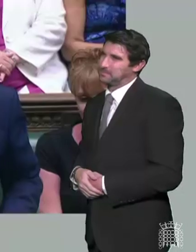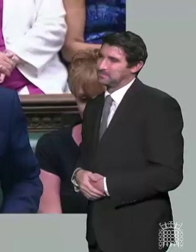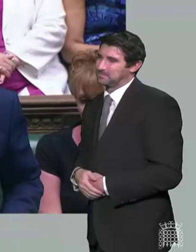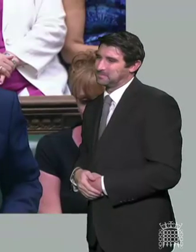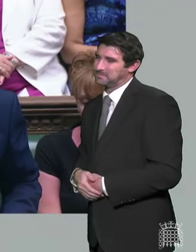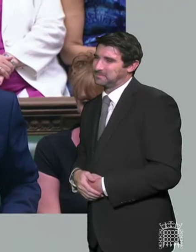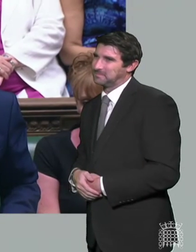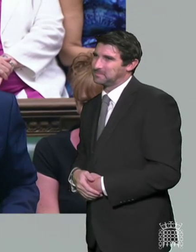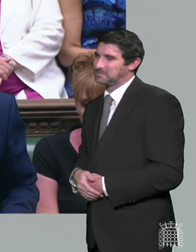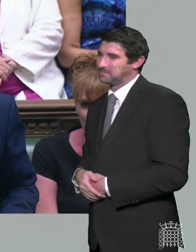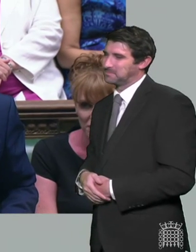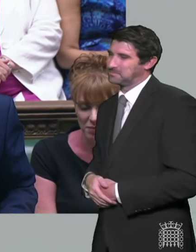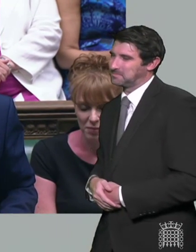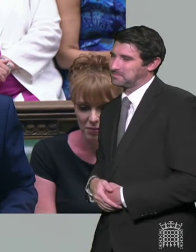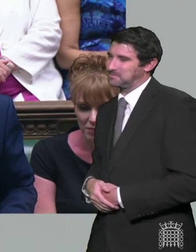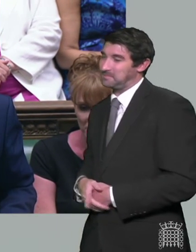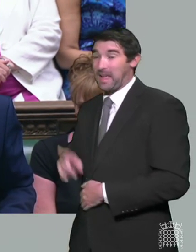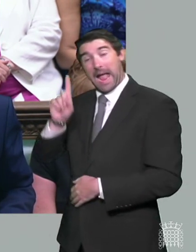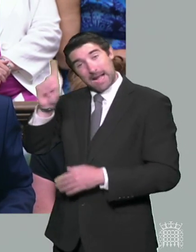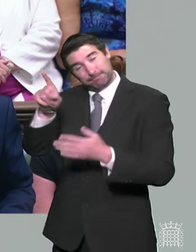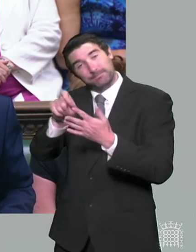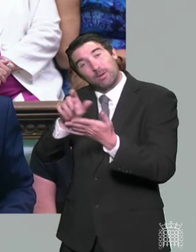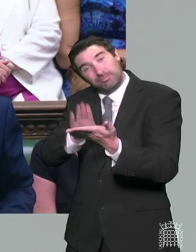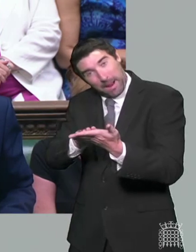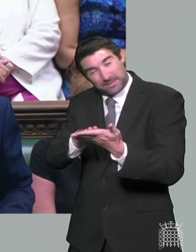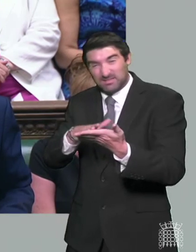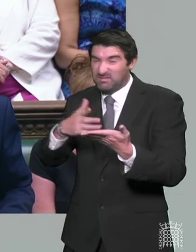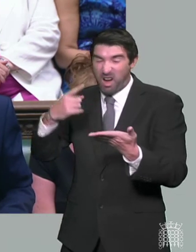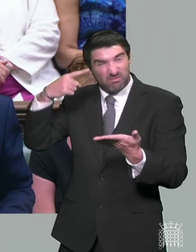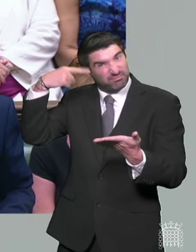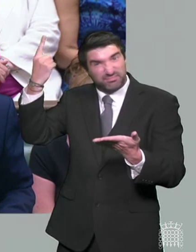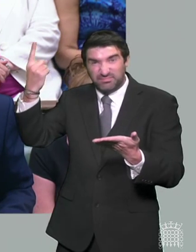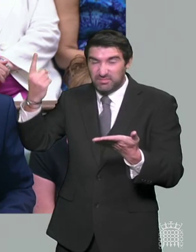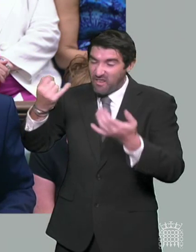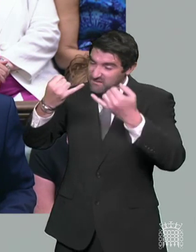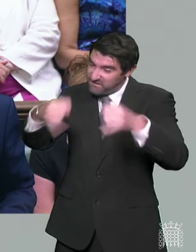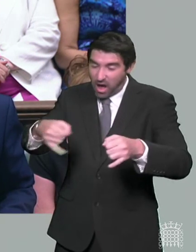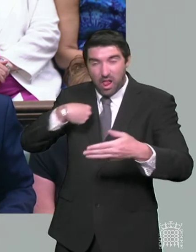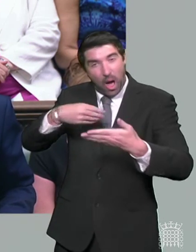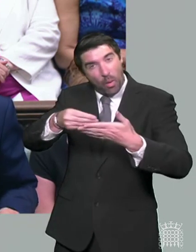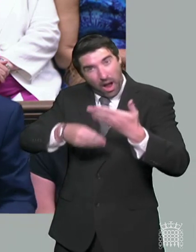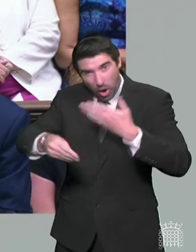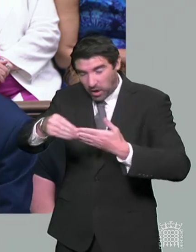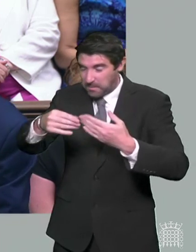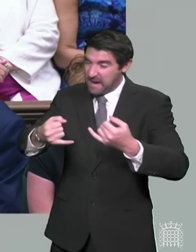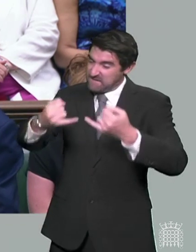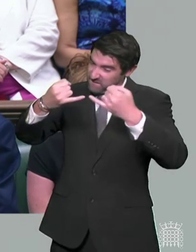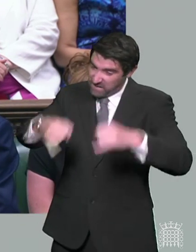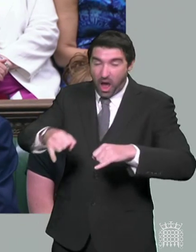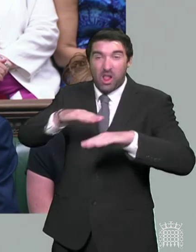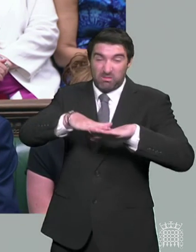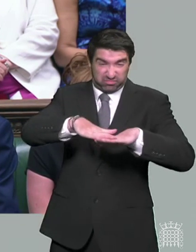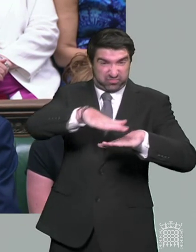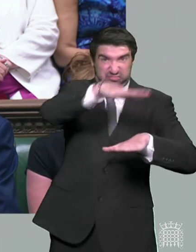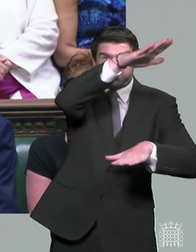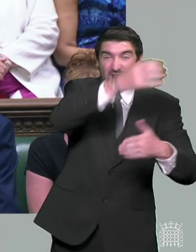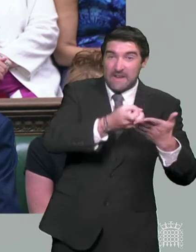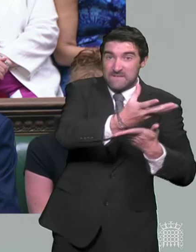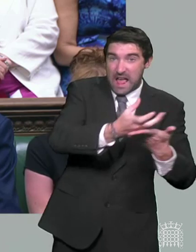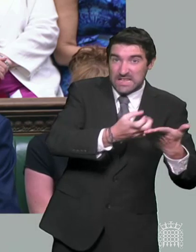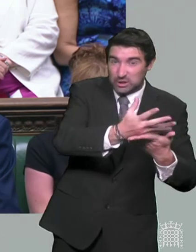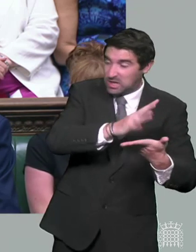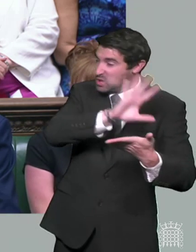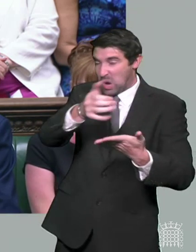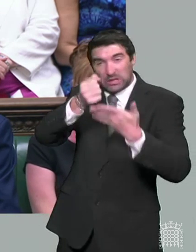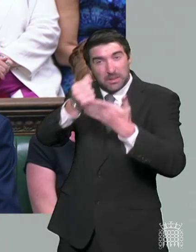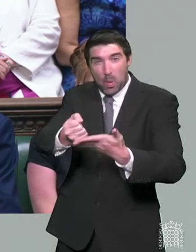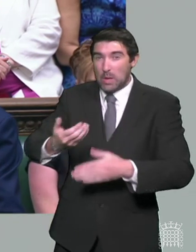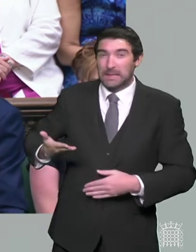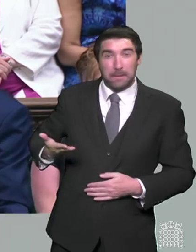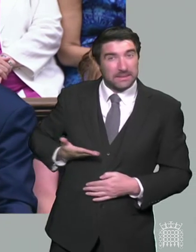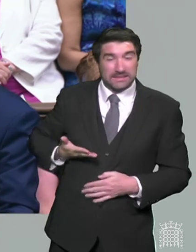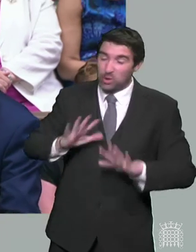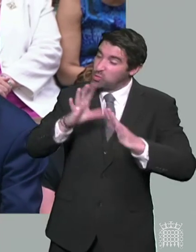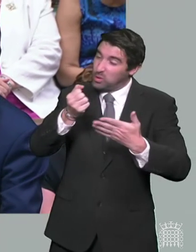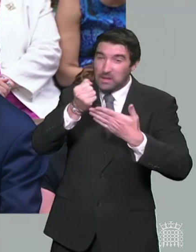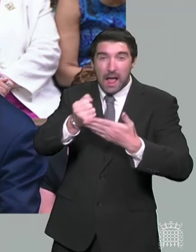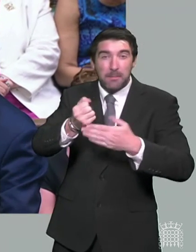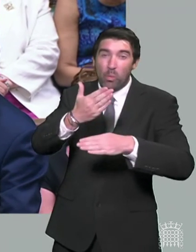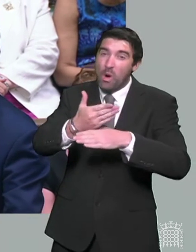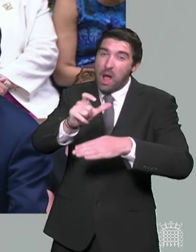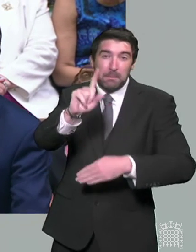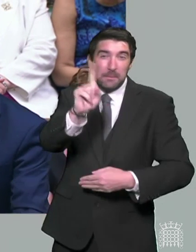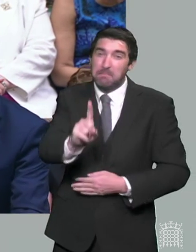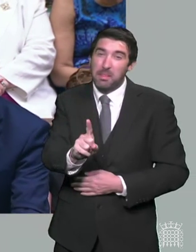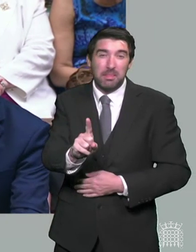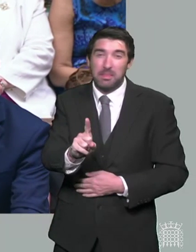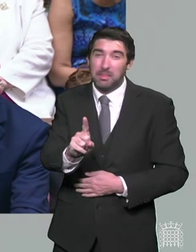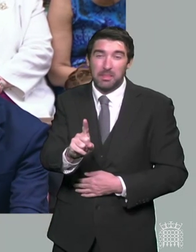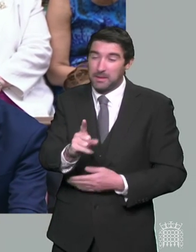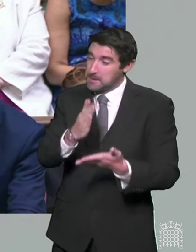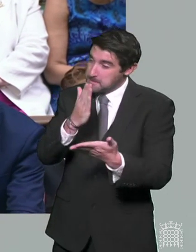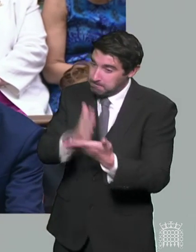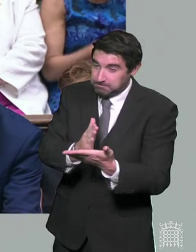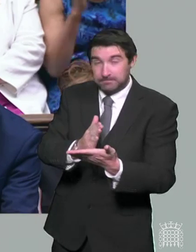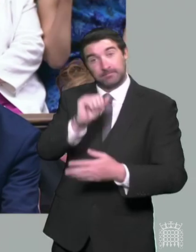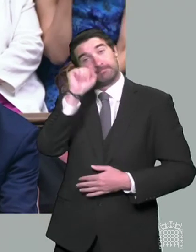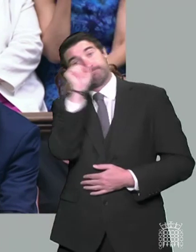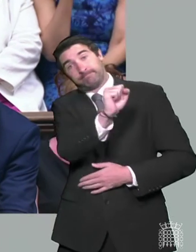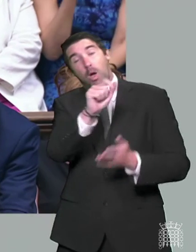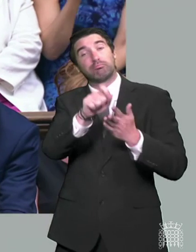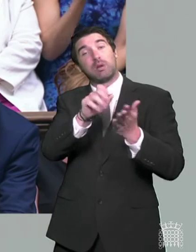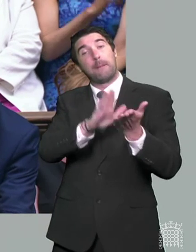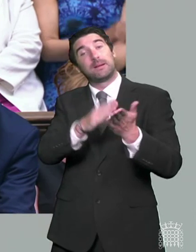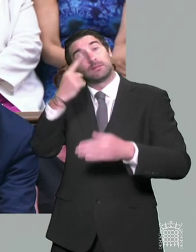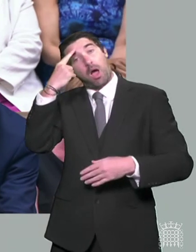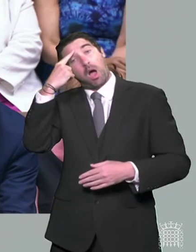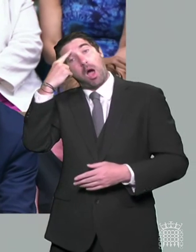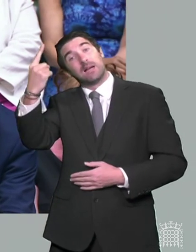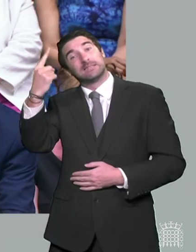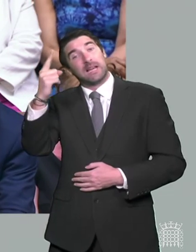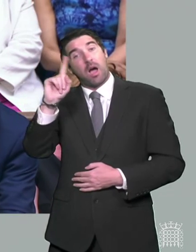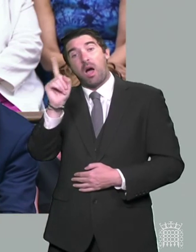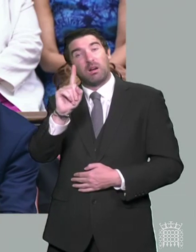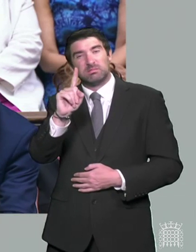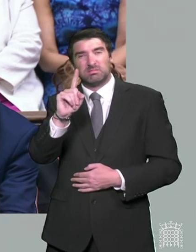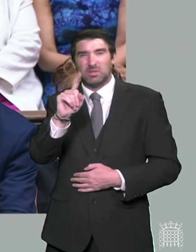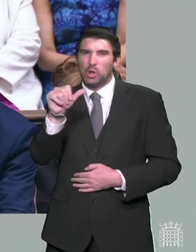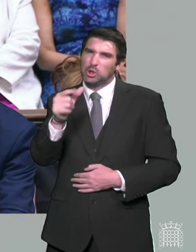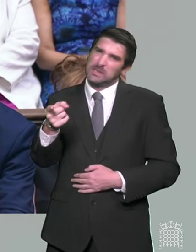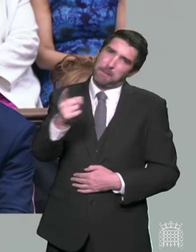A Prime Minister who sounds totally deluded, totally failing the economy, failing to tackle inflation, failing to back business, failing to help working people through the crisis, and his big idea is to go back to imperial measurements.